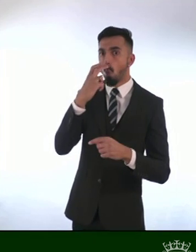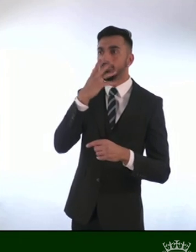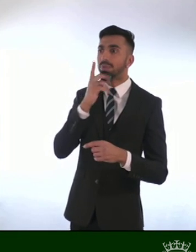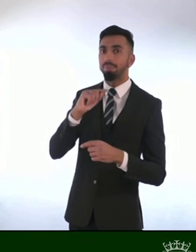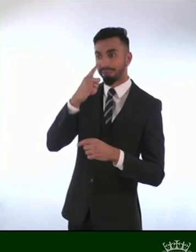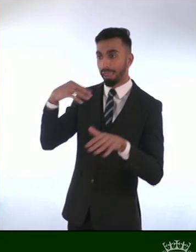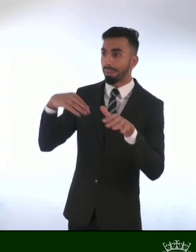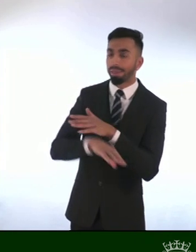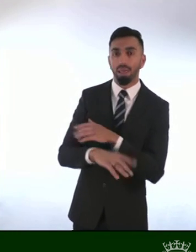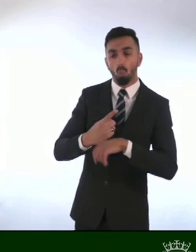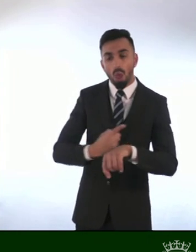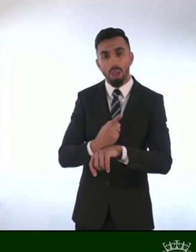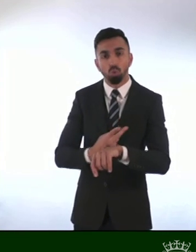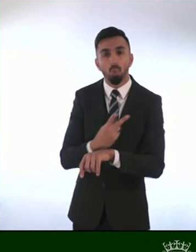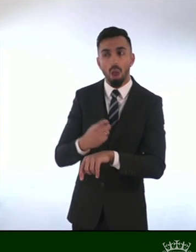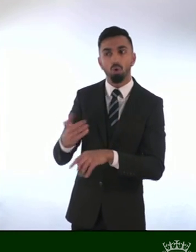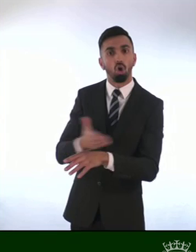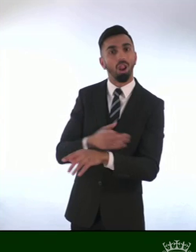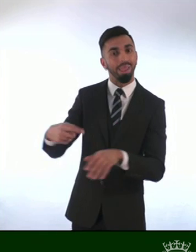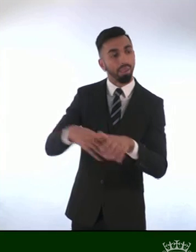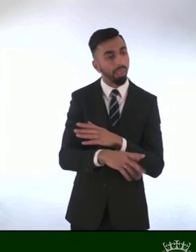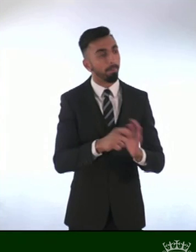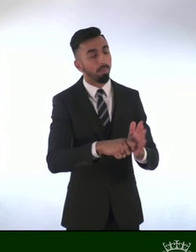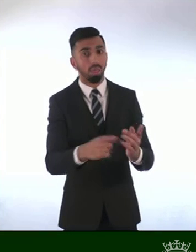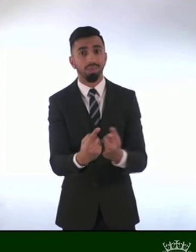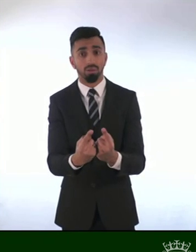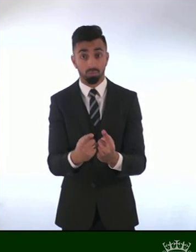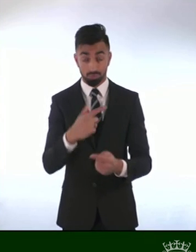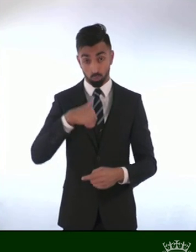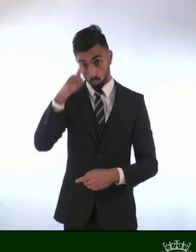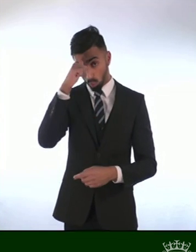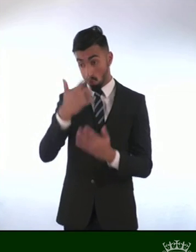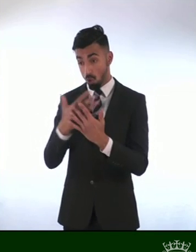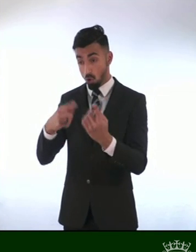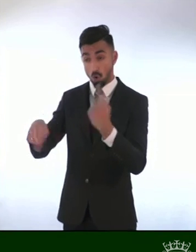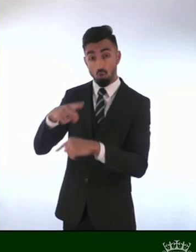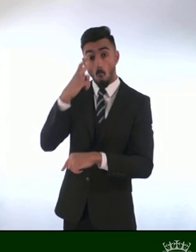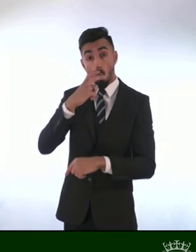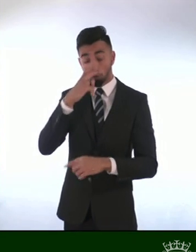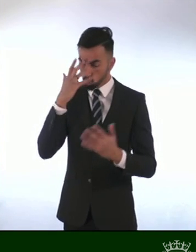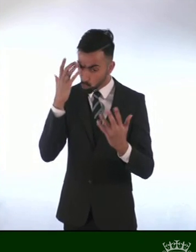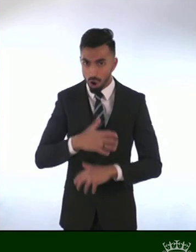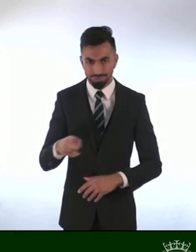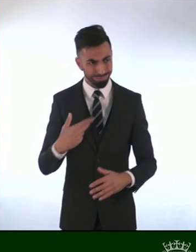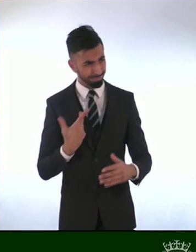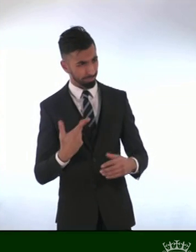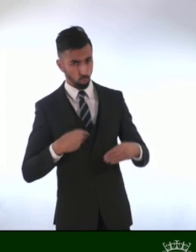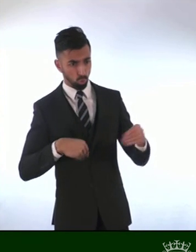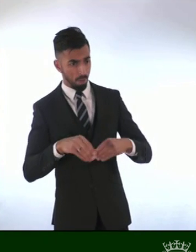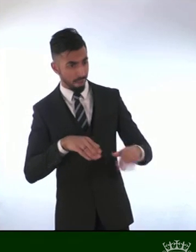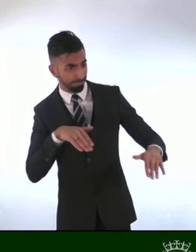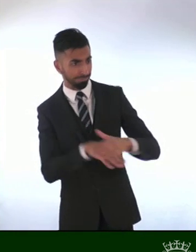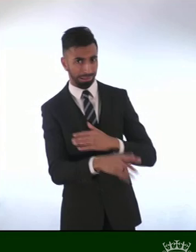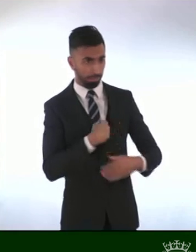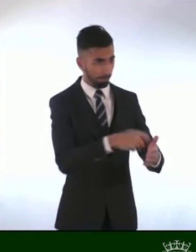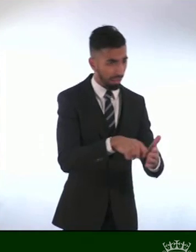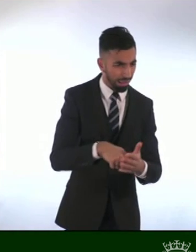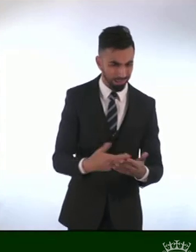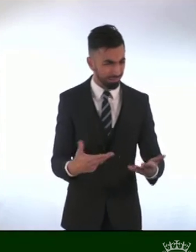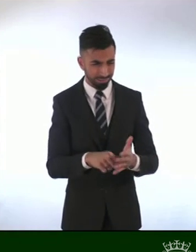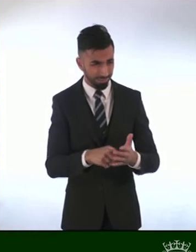Will he confirm what the Government are doing to ensure that all retailers and pharmacists are going to prioritise those groups throughout the whole of this virus crisis?